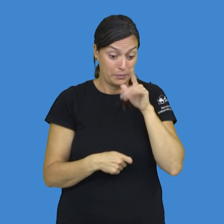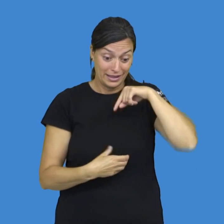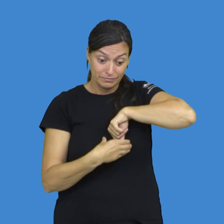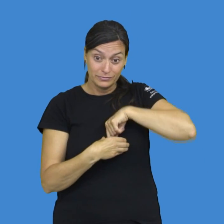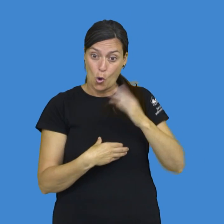sentir